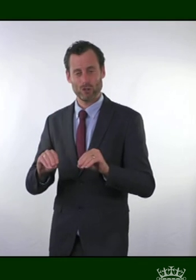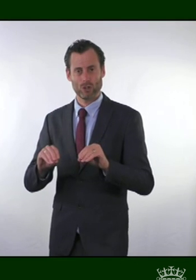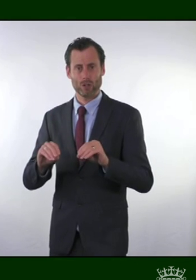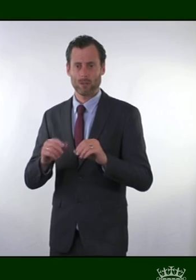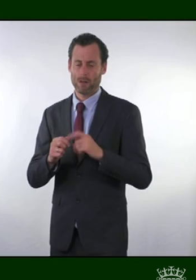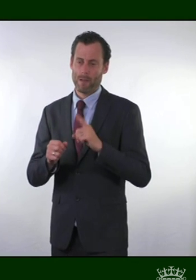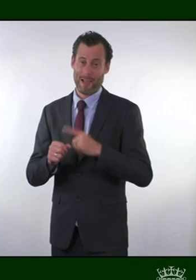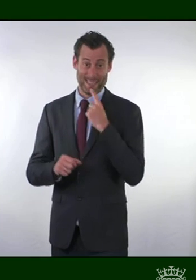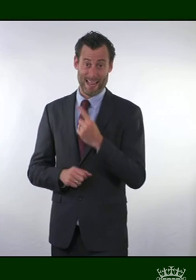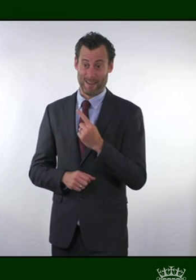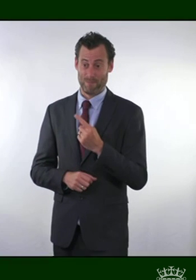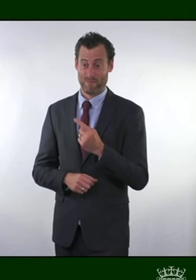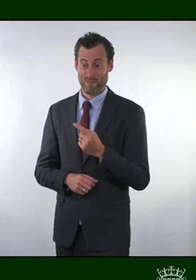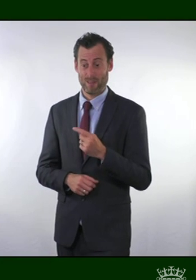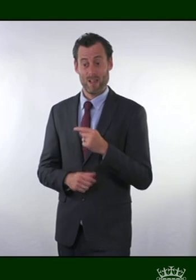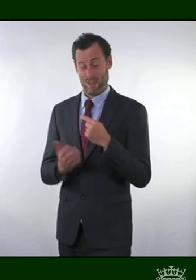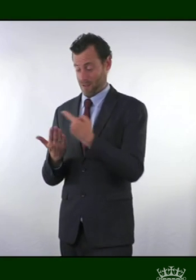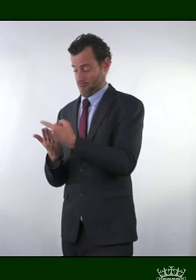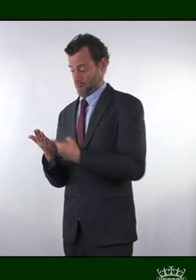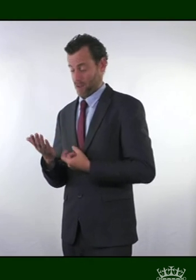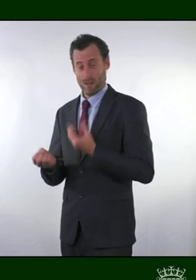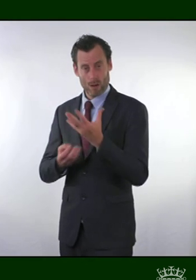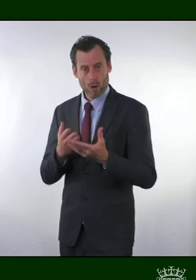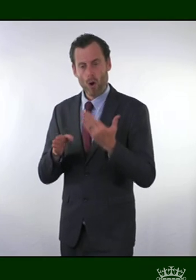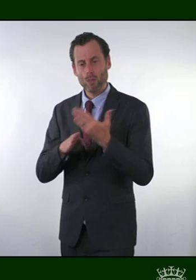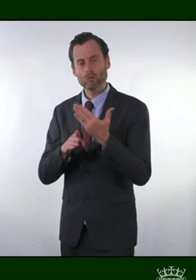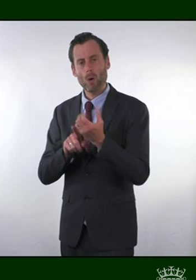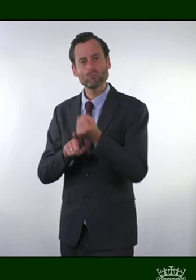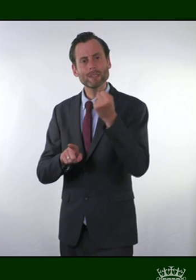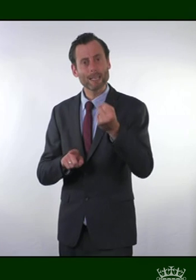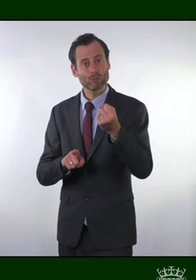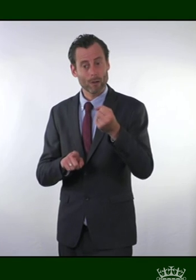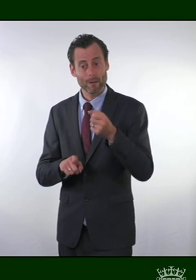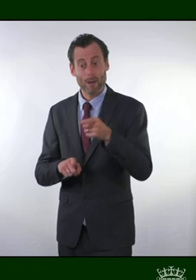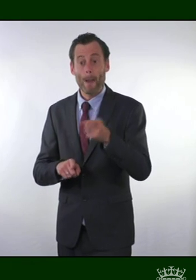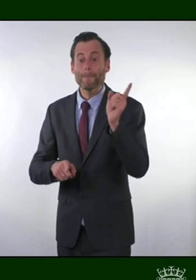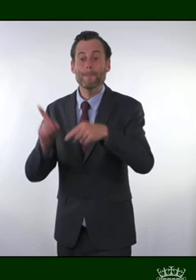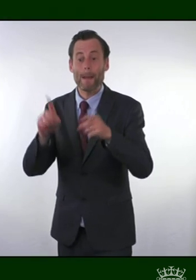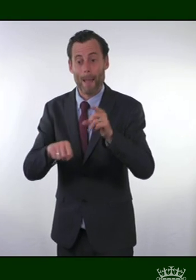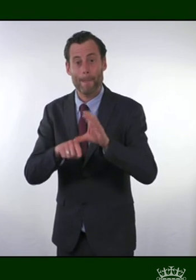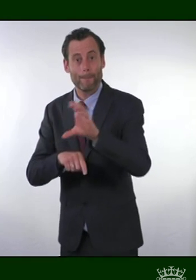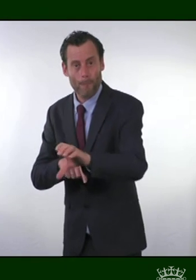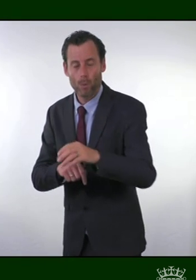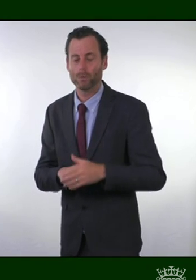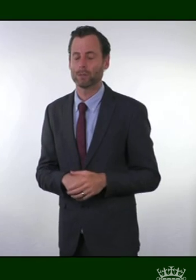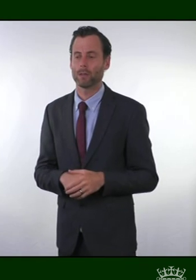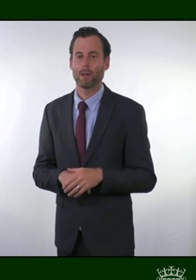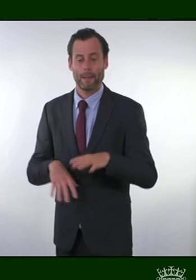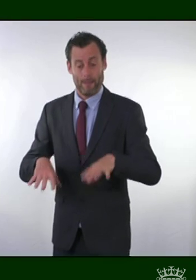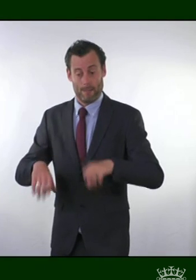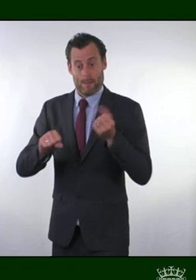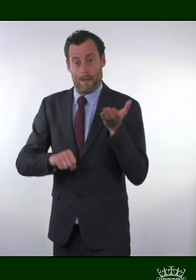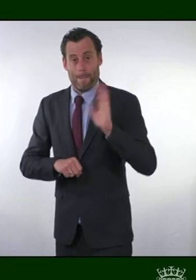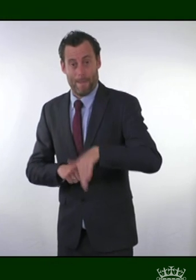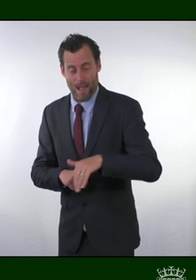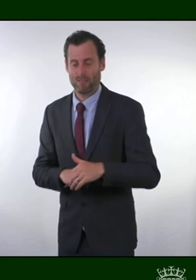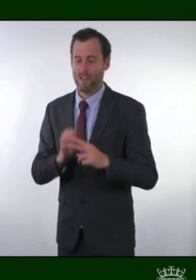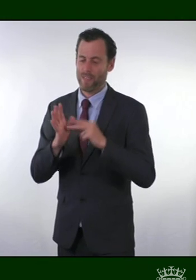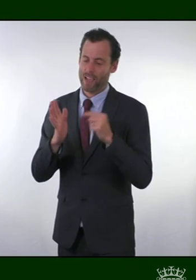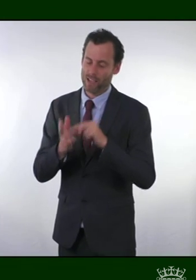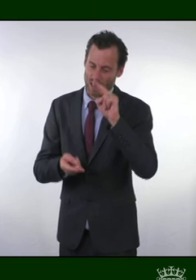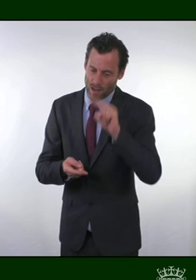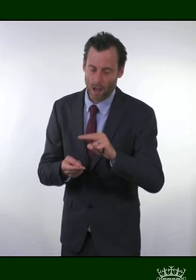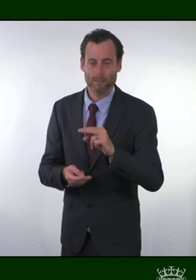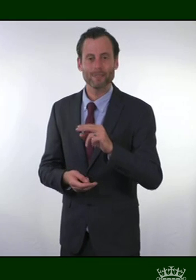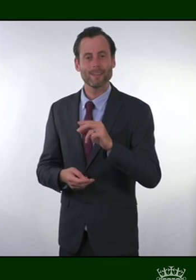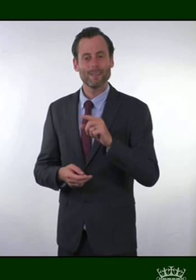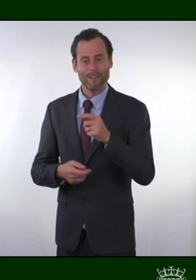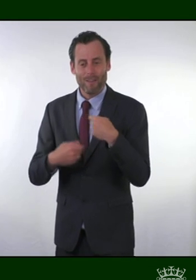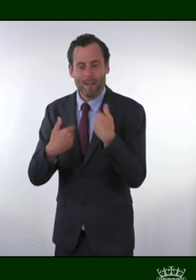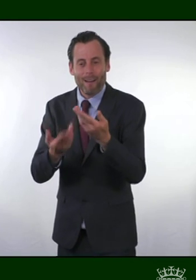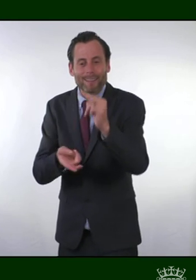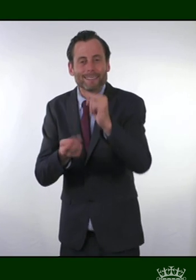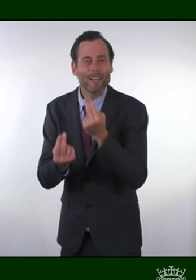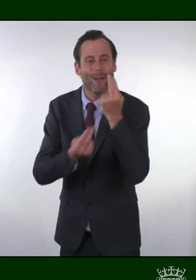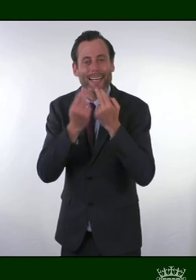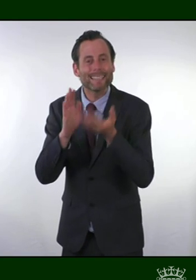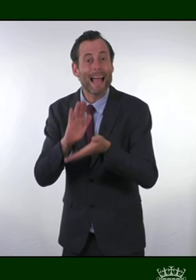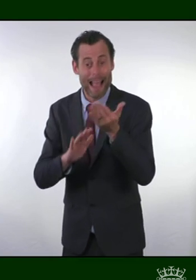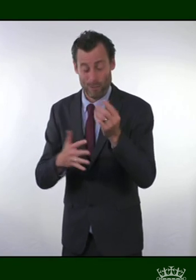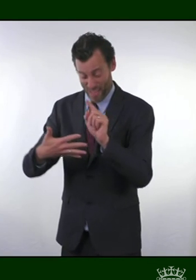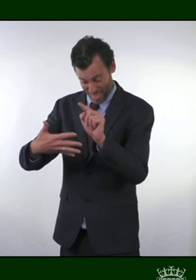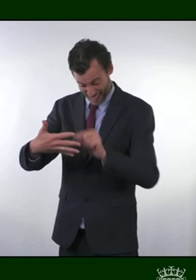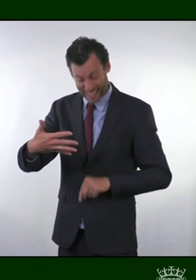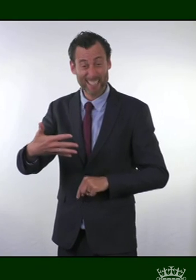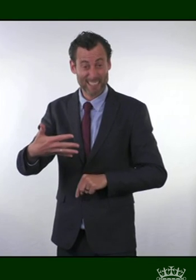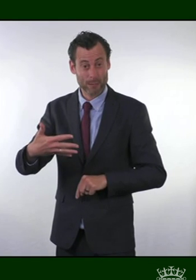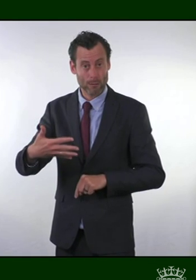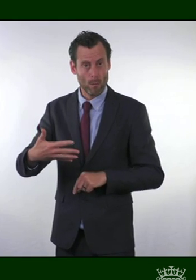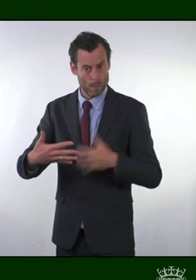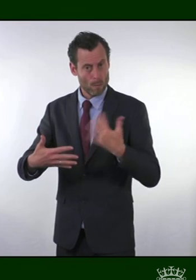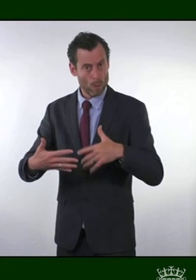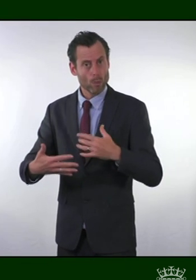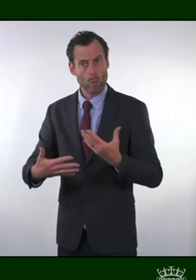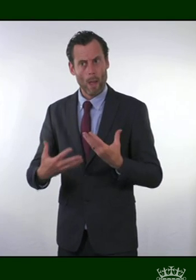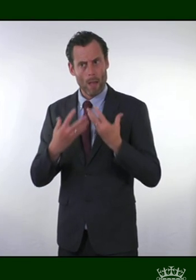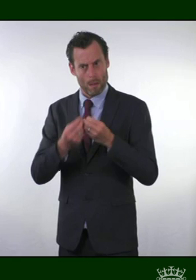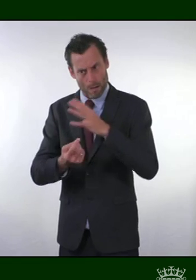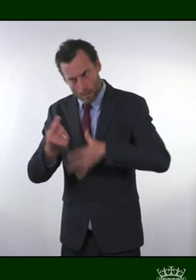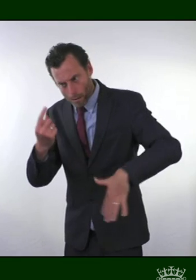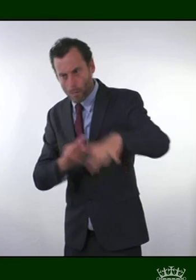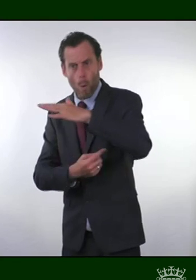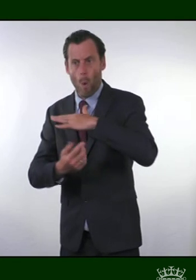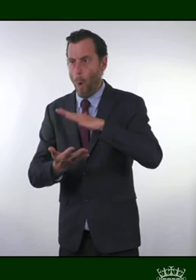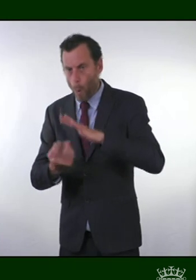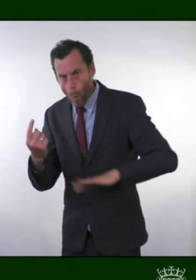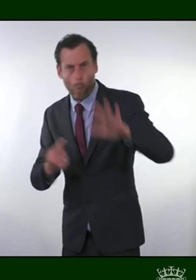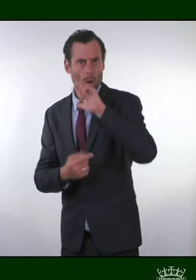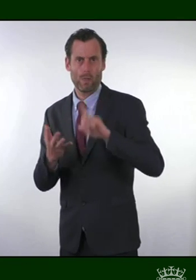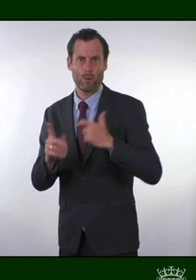More broadly, the measures that I announced today—the job retention bonus for furloughed employees, the kick-start scheme, the VAT cut and the “eat out to help out” discount—are all incredibly significant interventions and all of them benefit the entire United Kingdom.